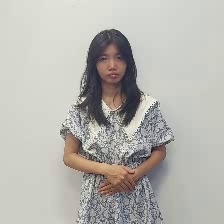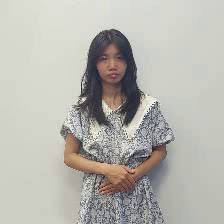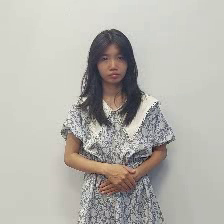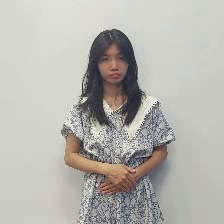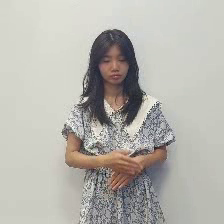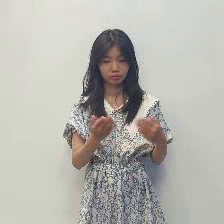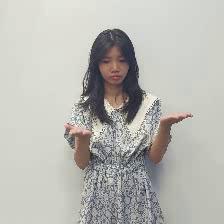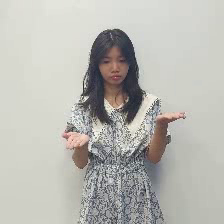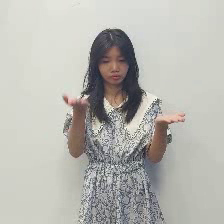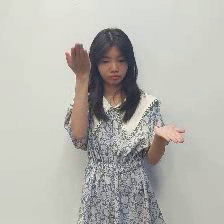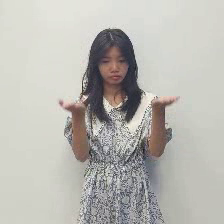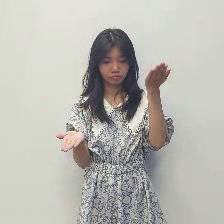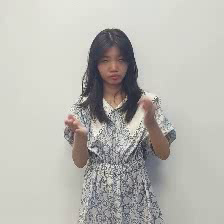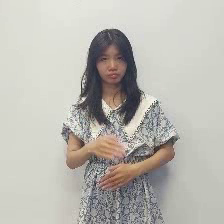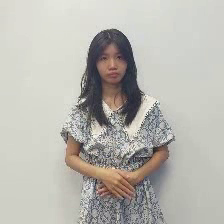Có thể